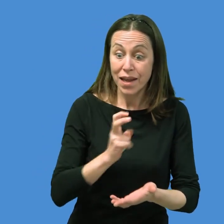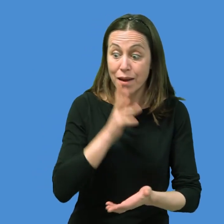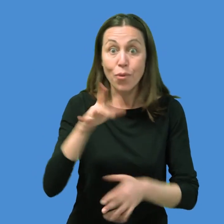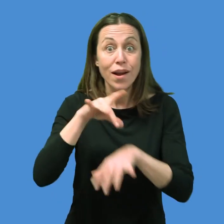motivo